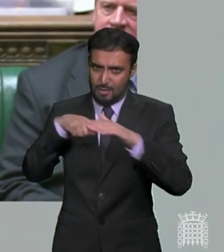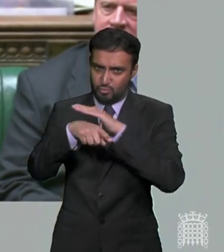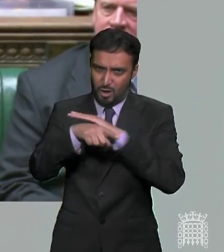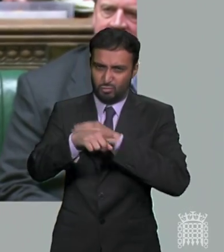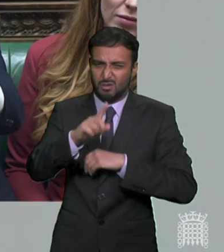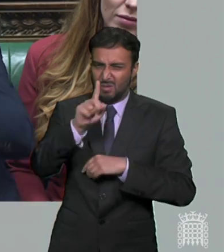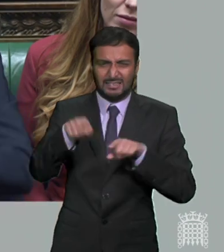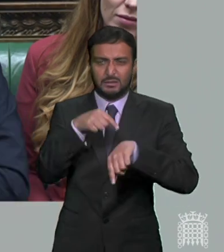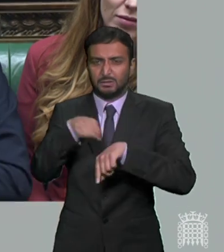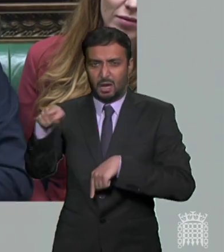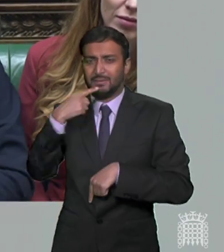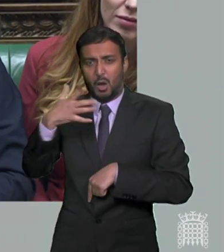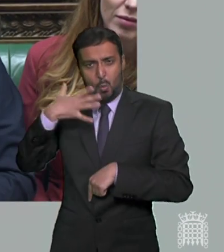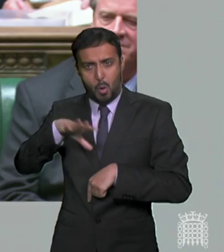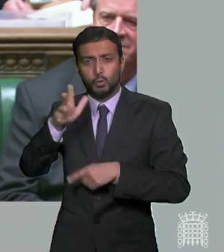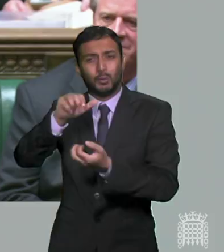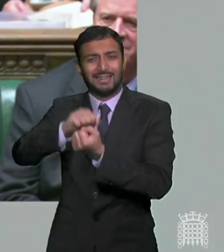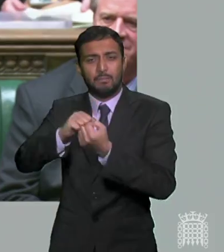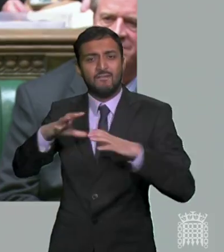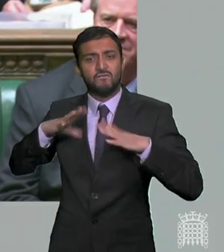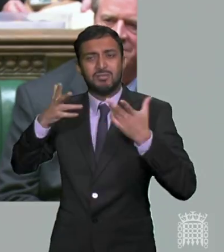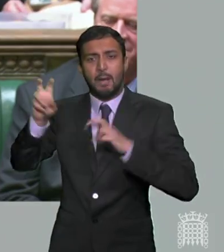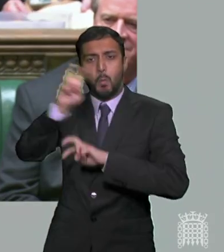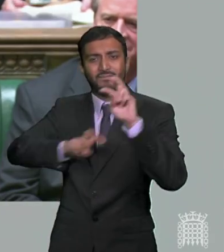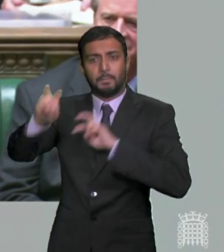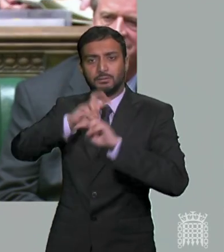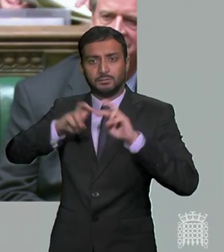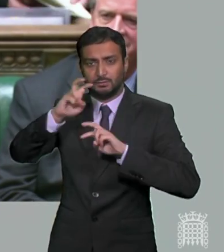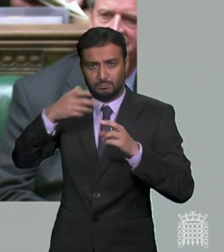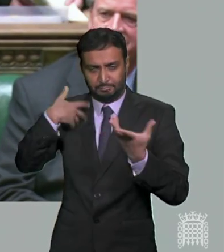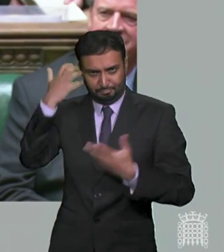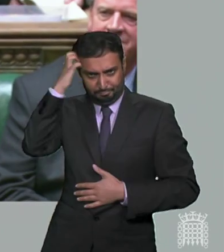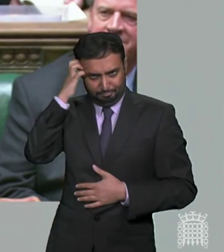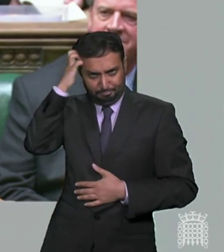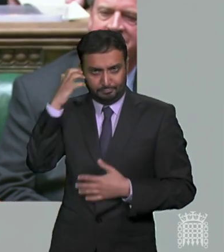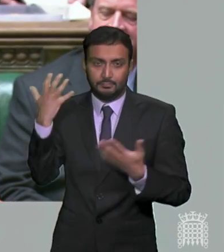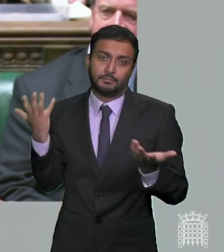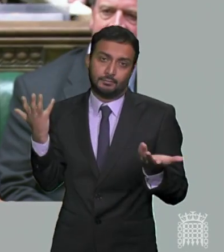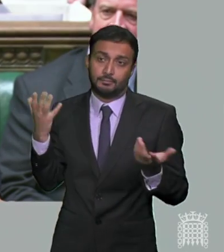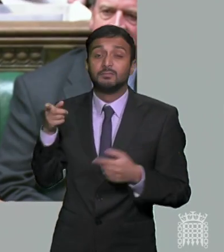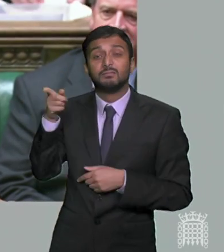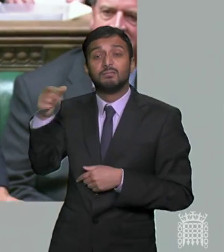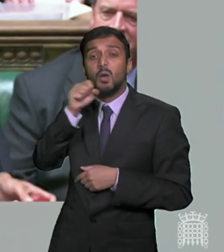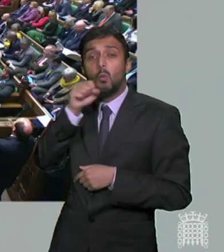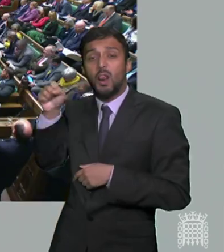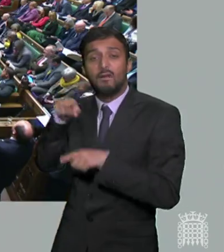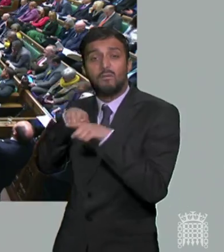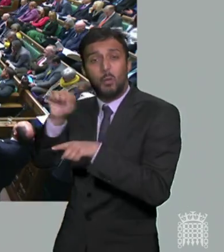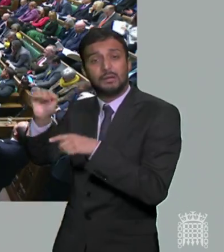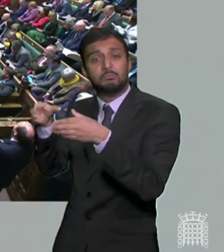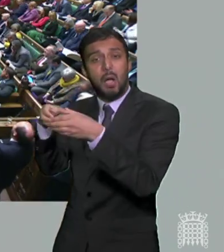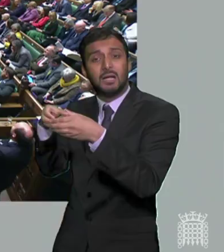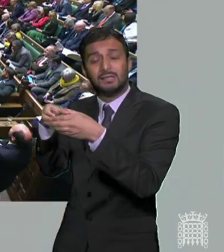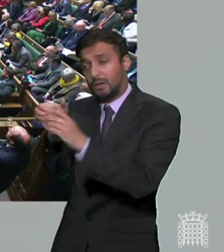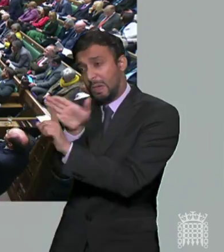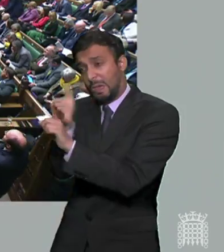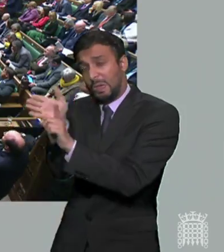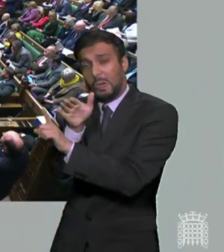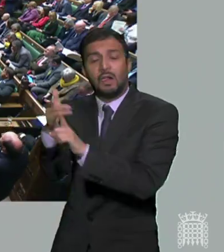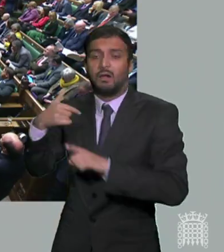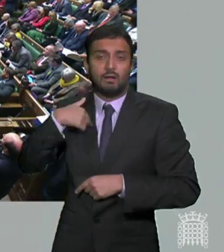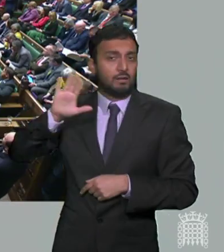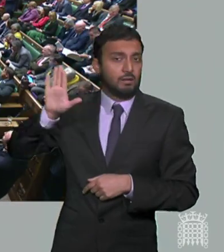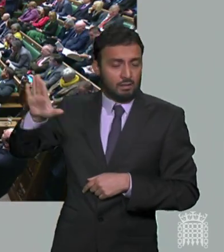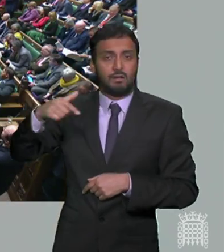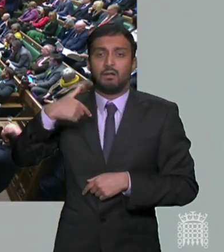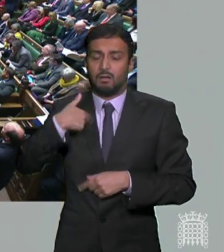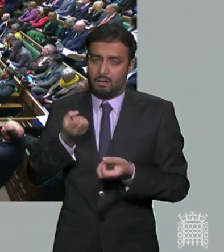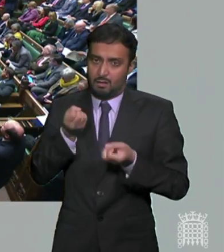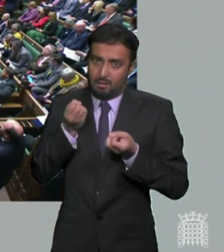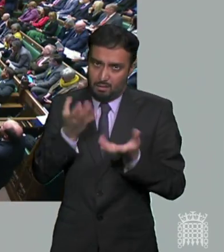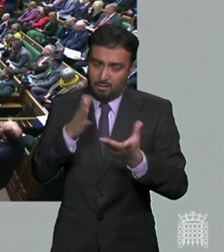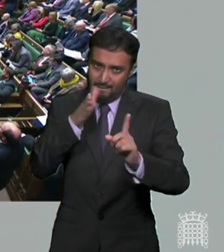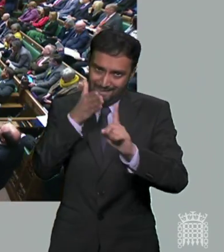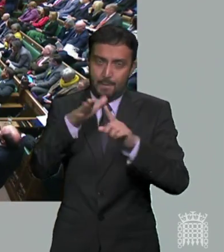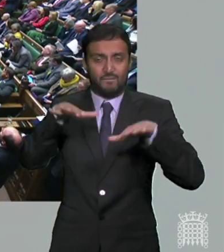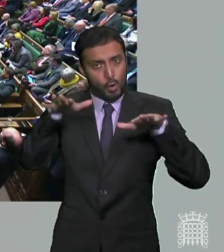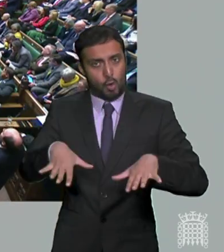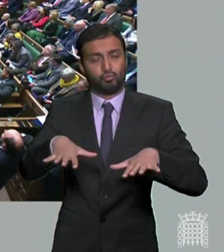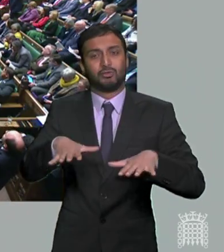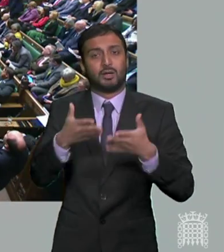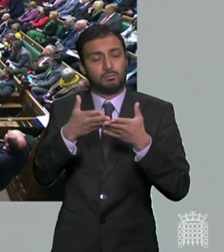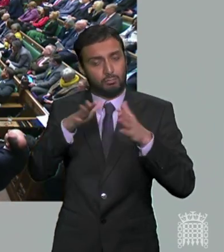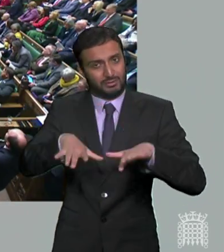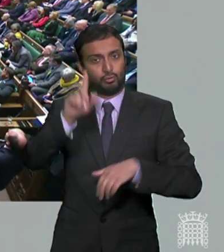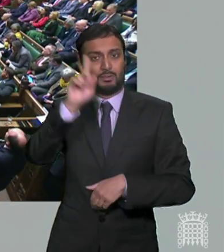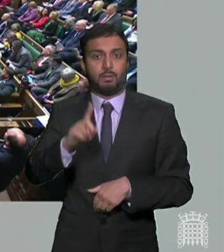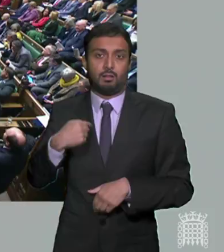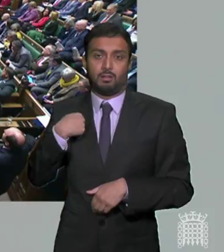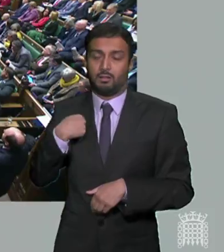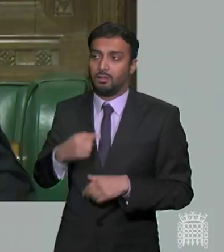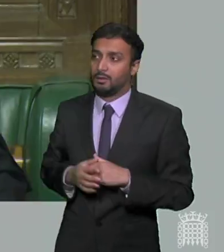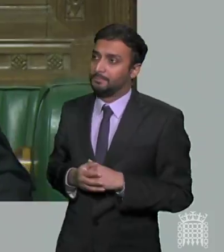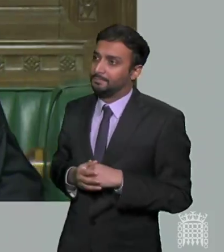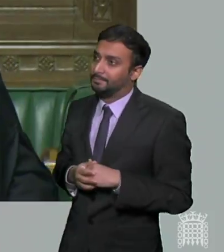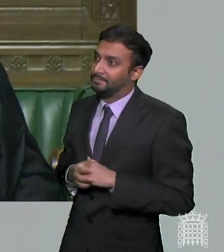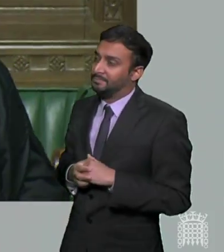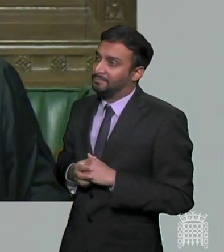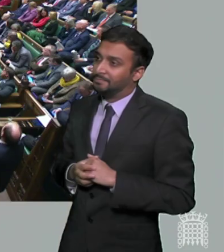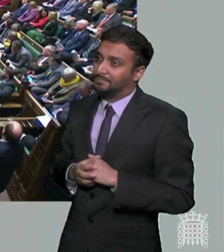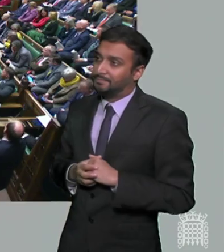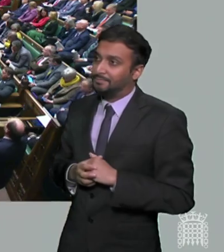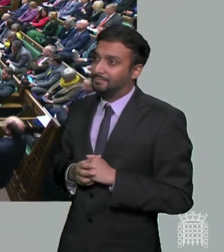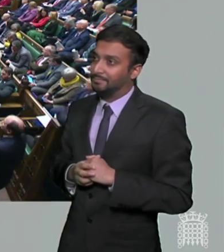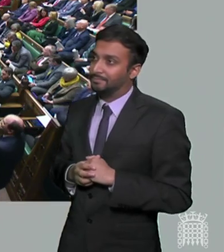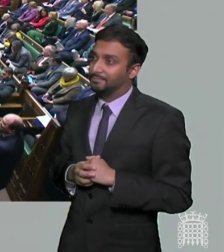You can trust him to deliver for his party; you can trust me to deliver for the country.